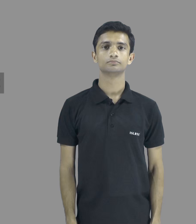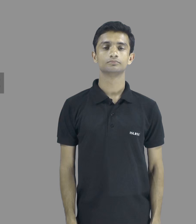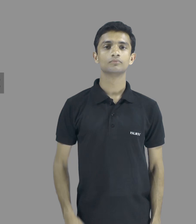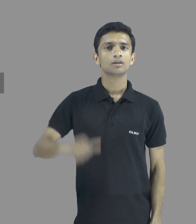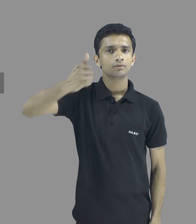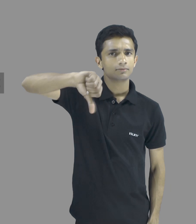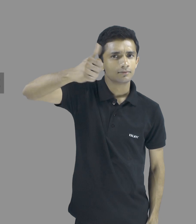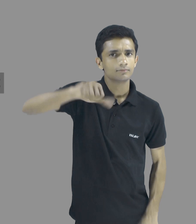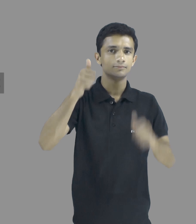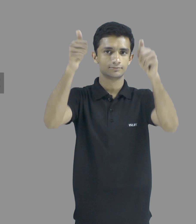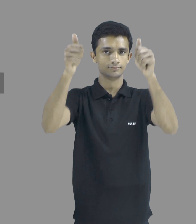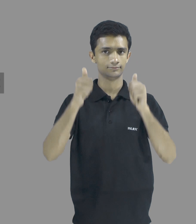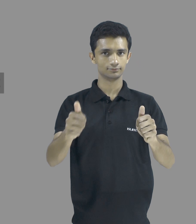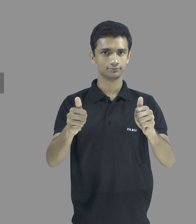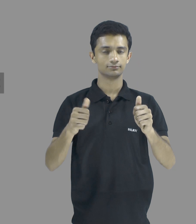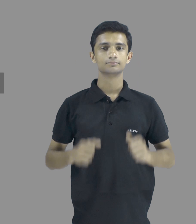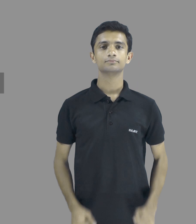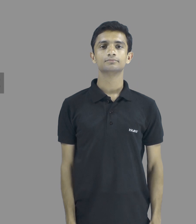Result